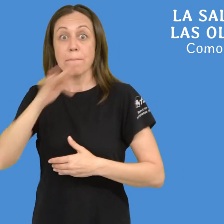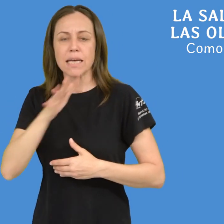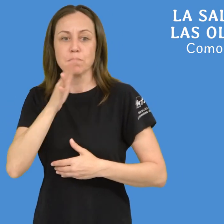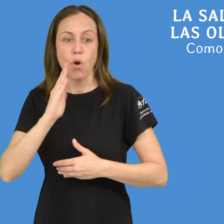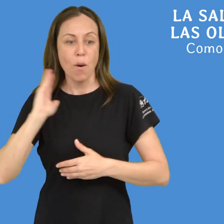motivo